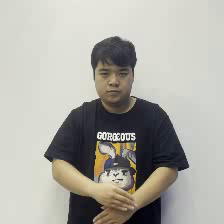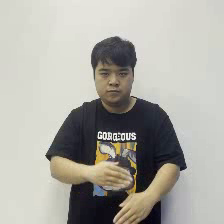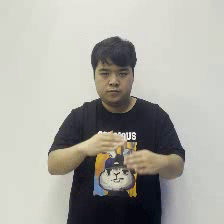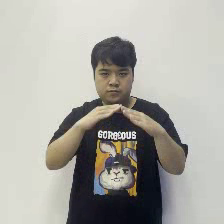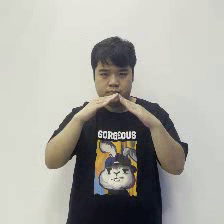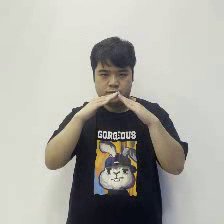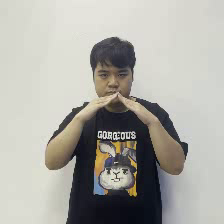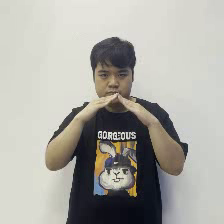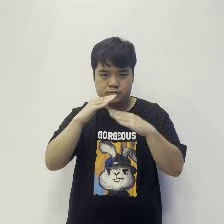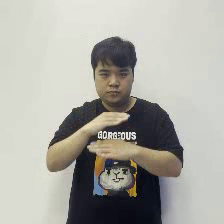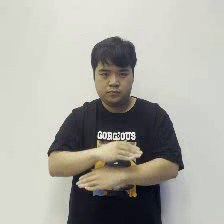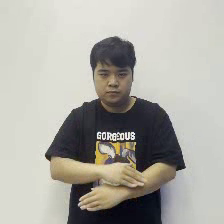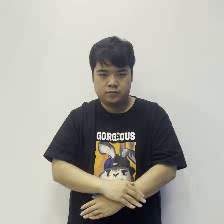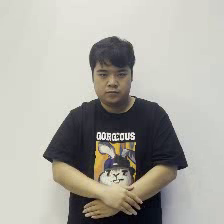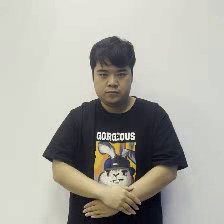Nhà